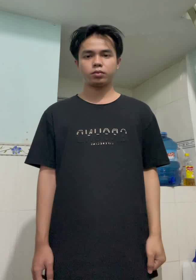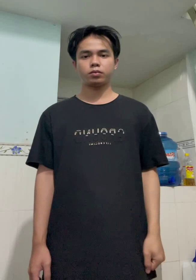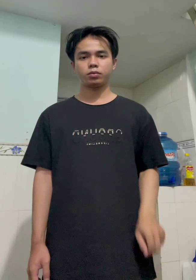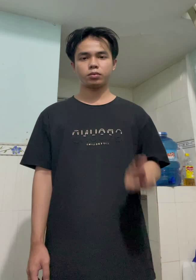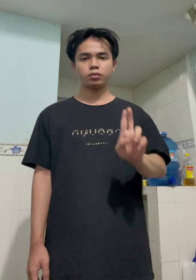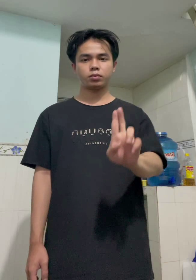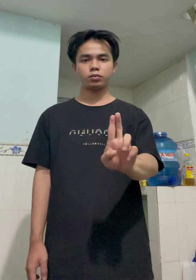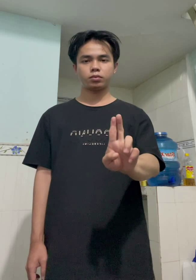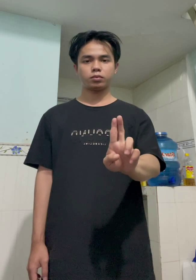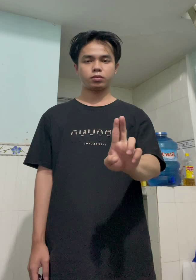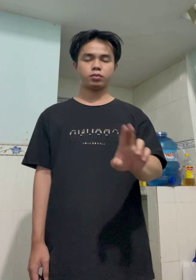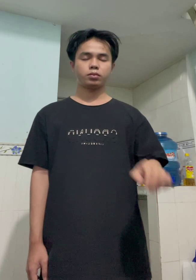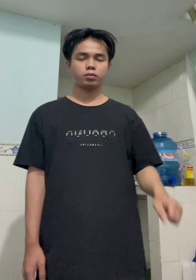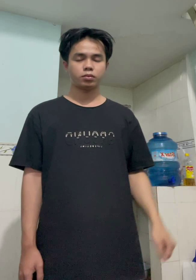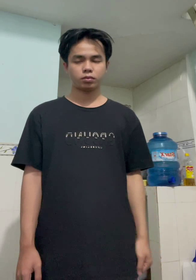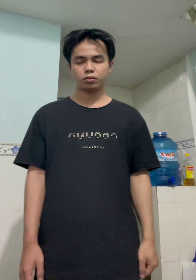u